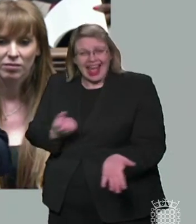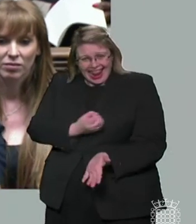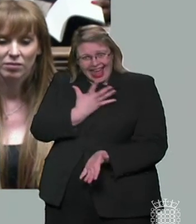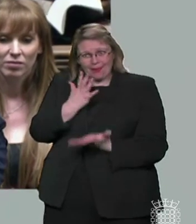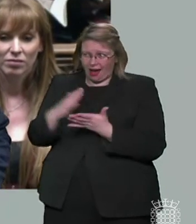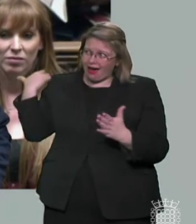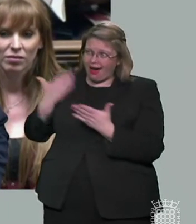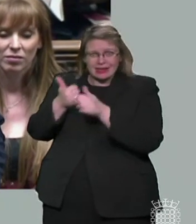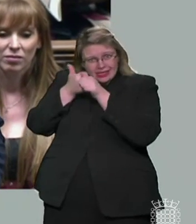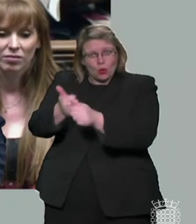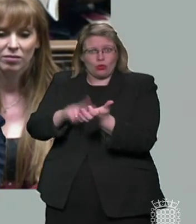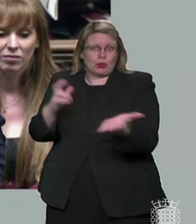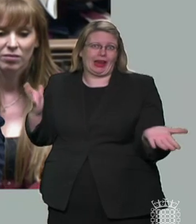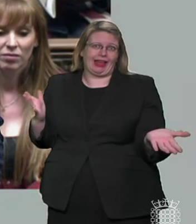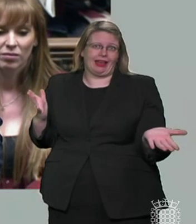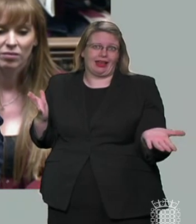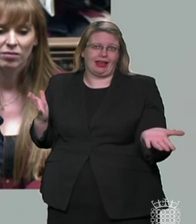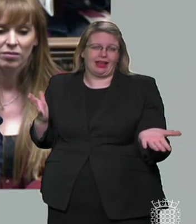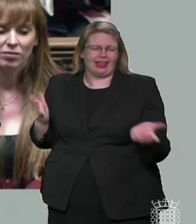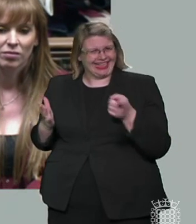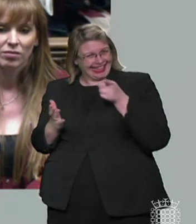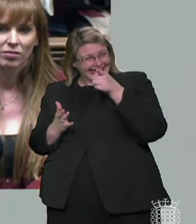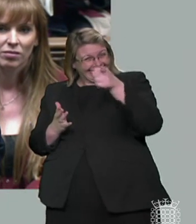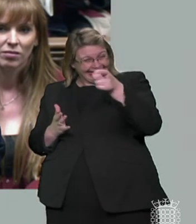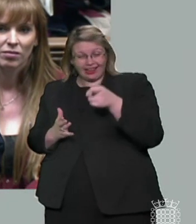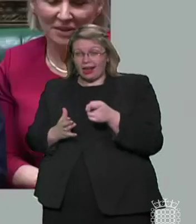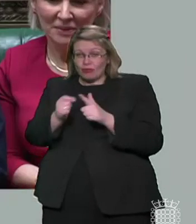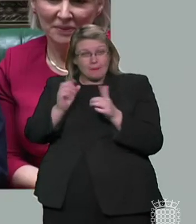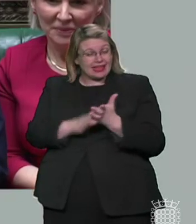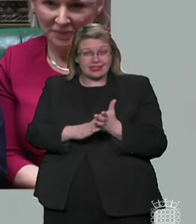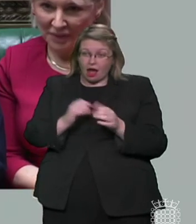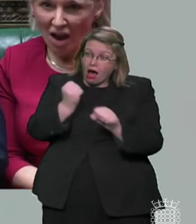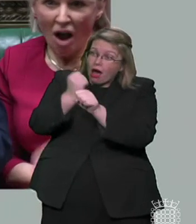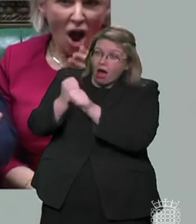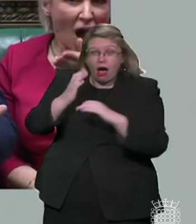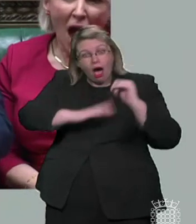This Prime Minister cannot get a single brick laid of a new nuclear plant.